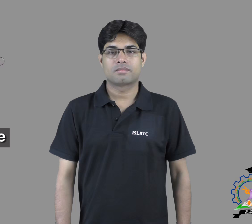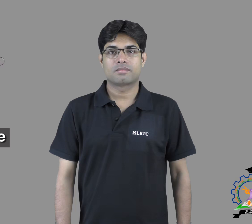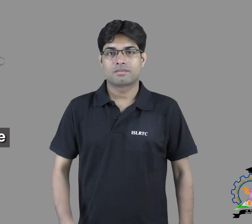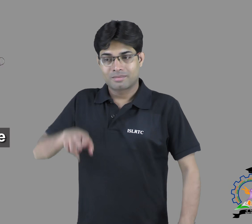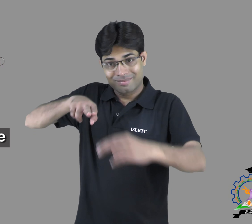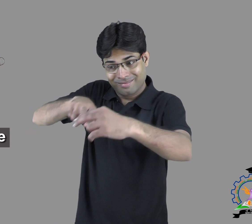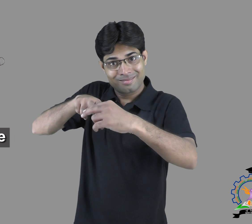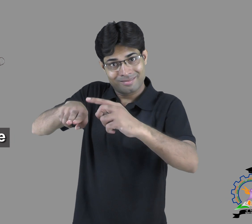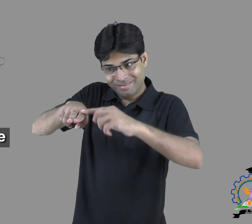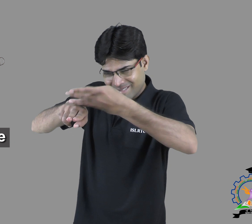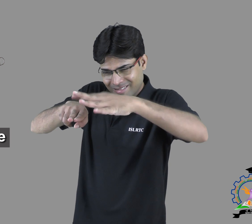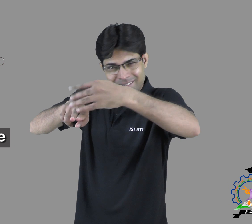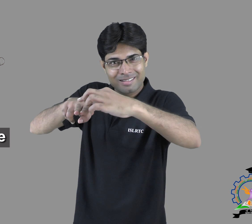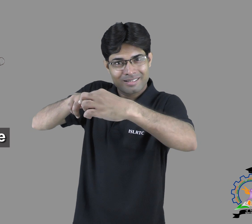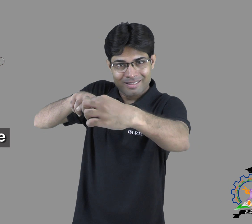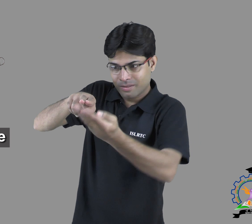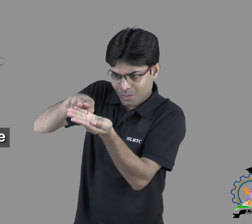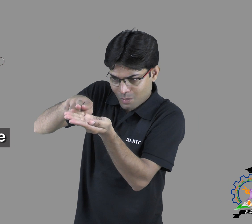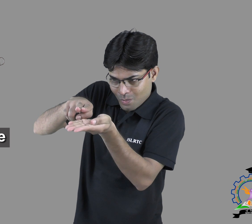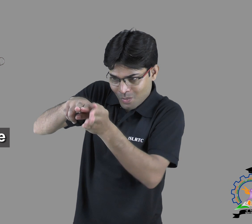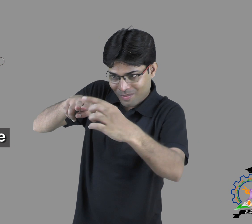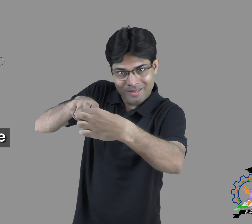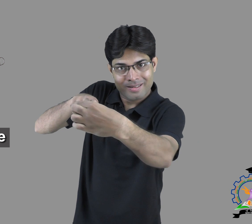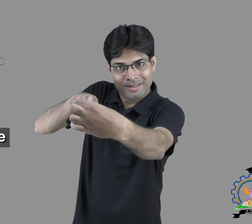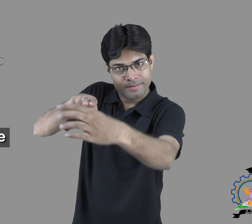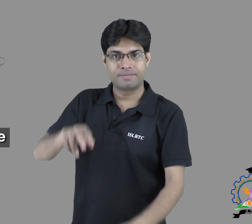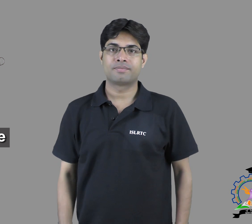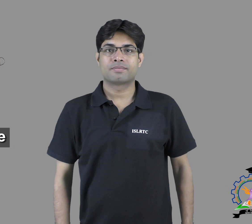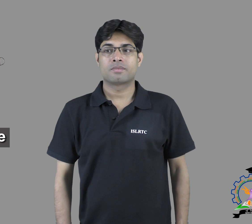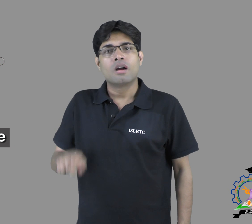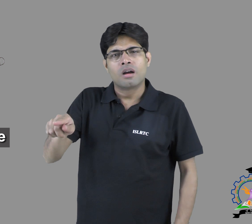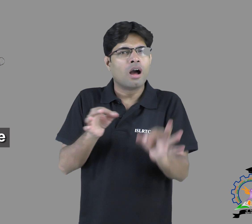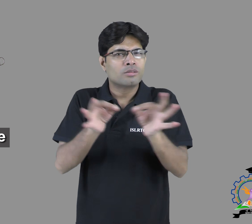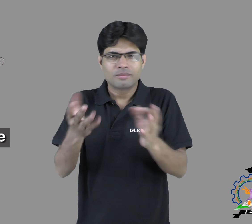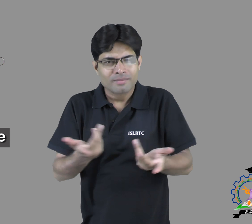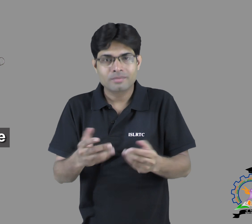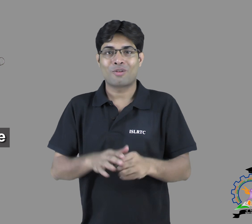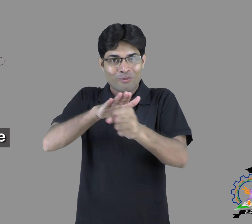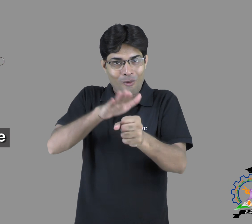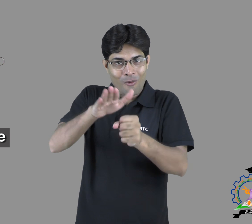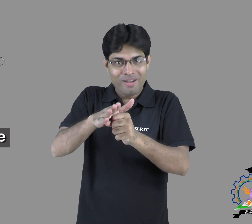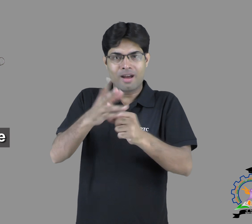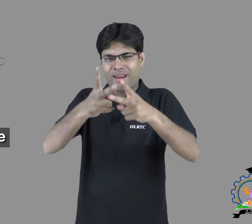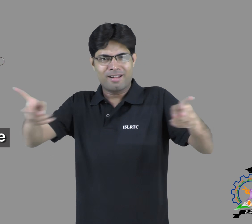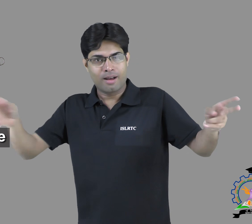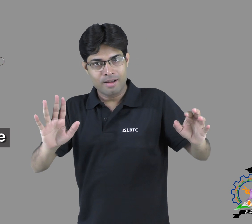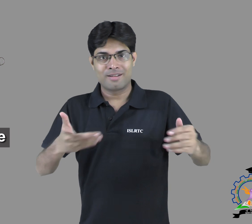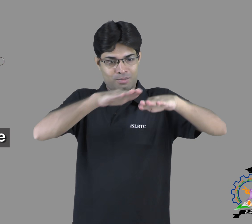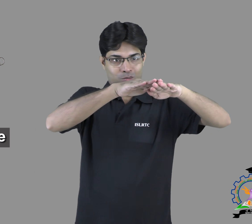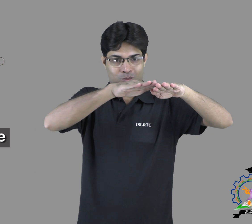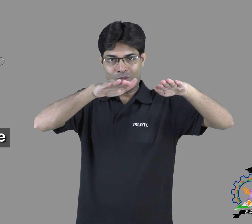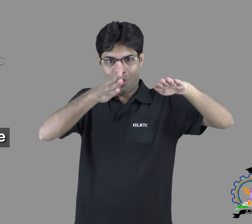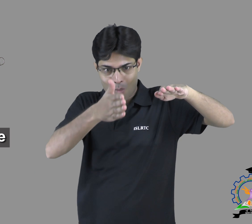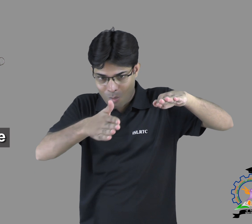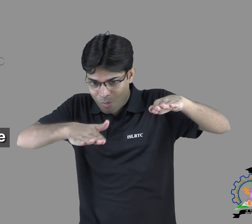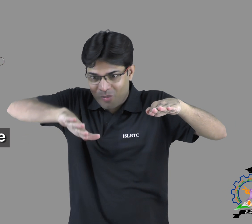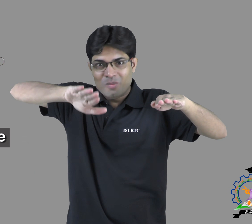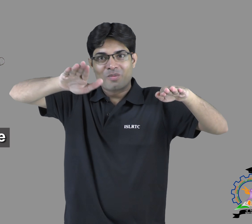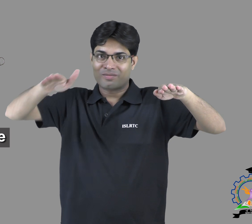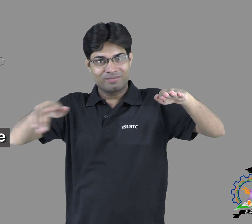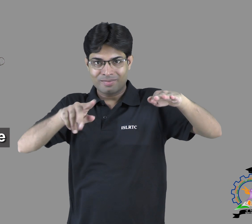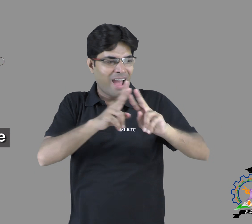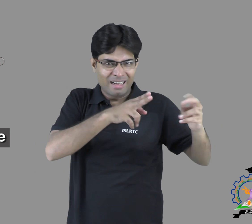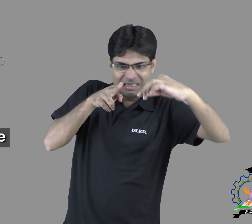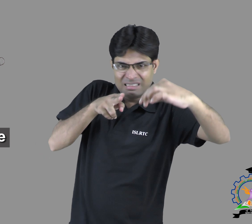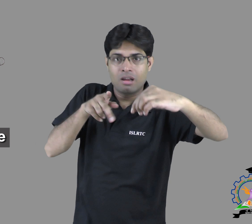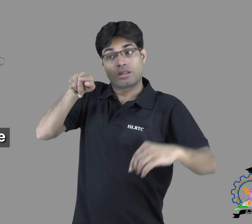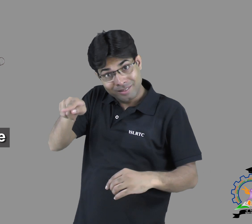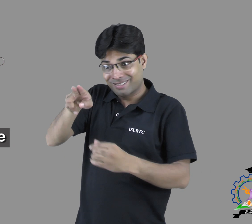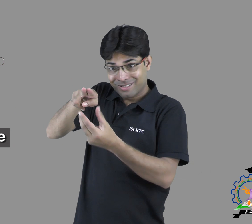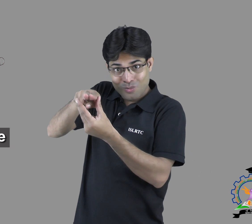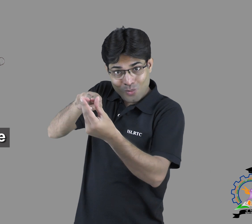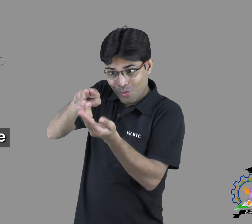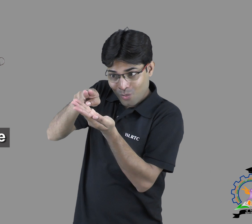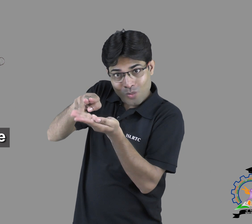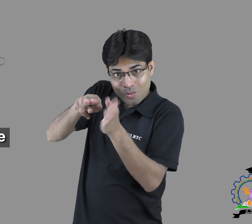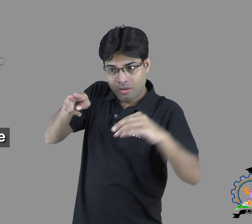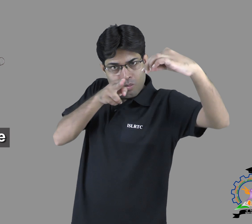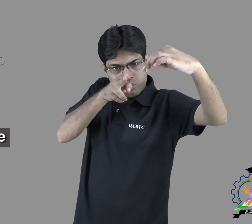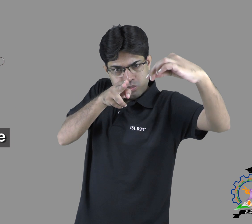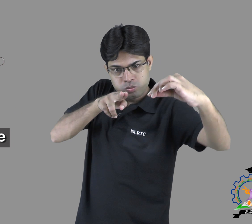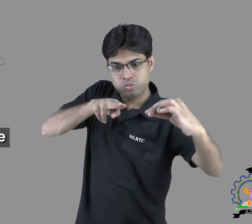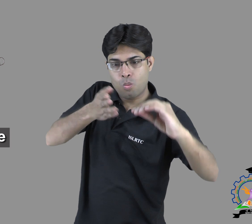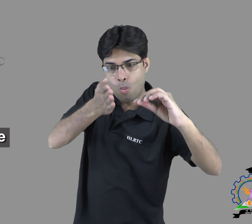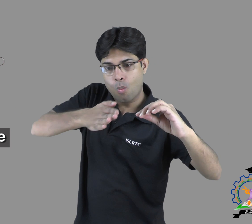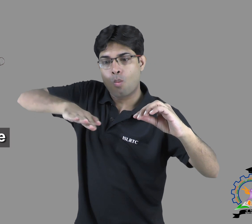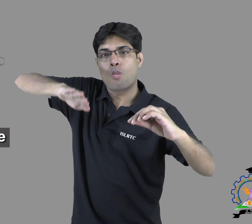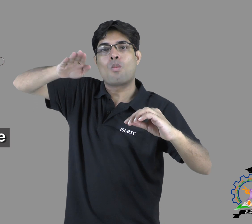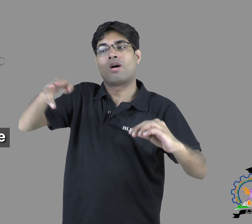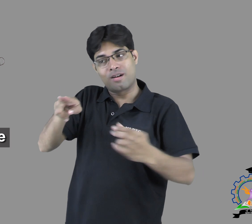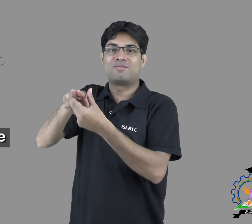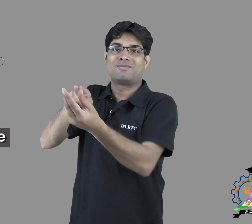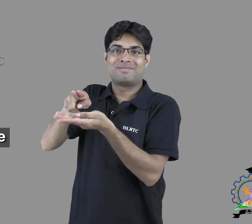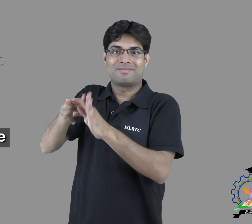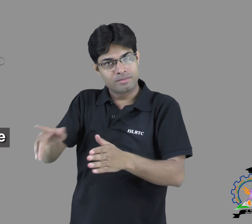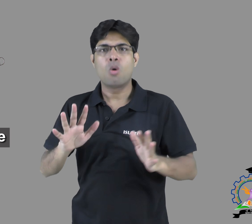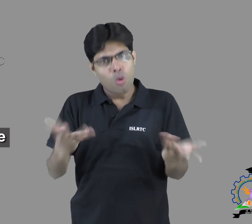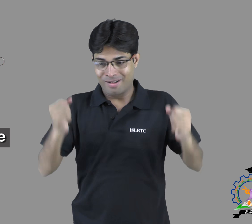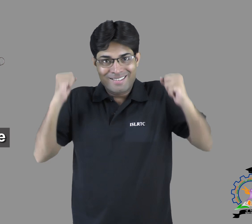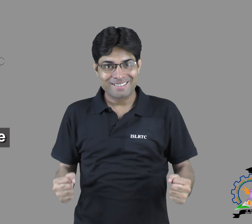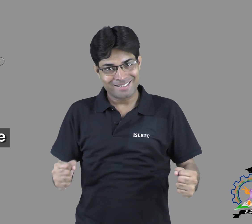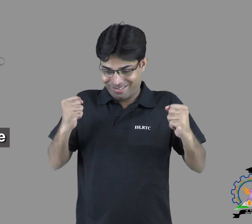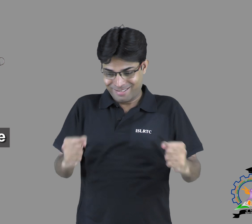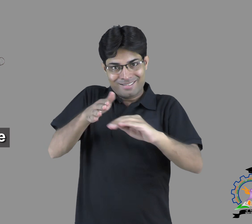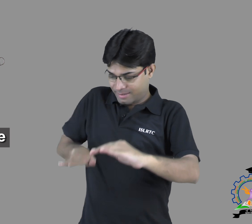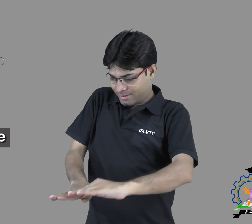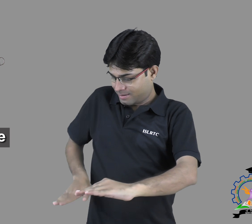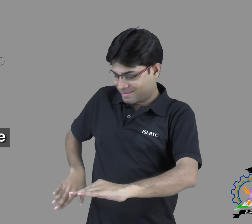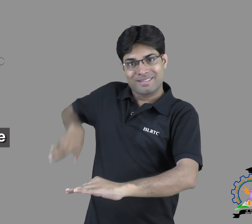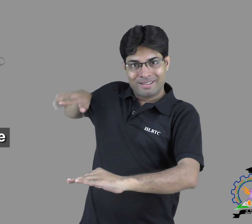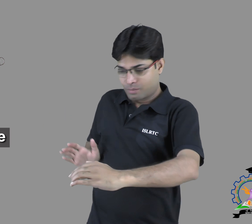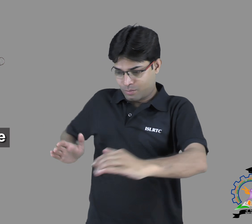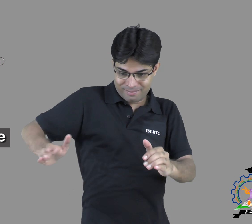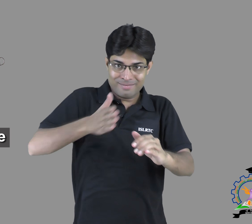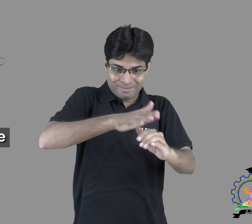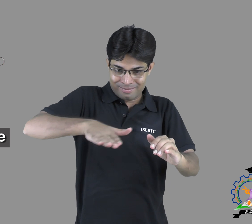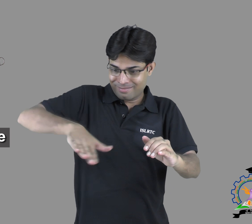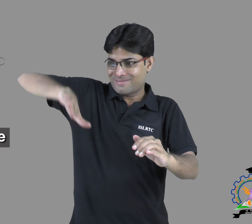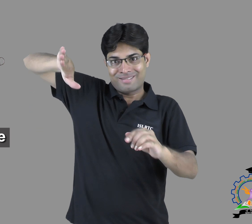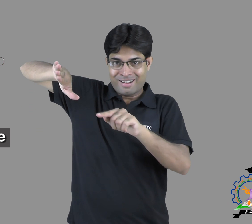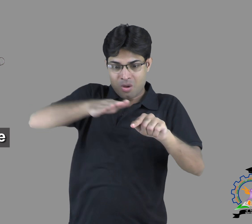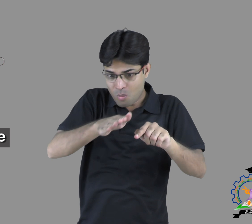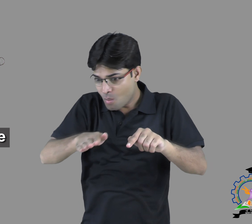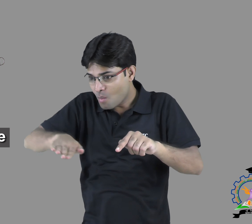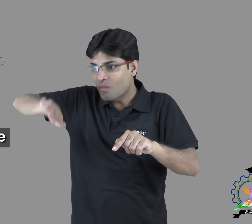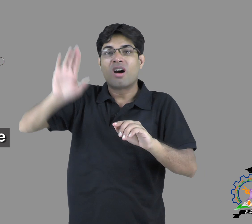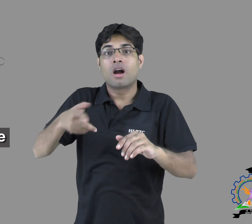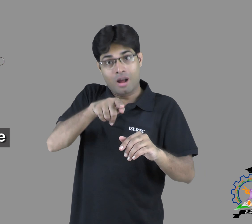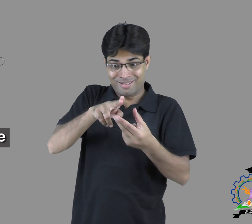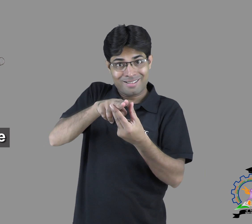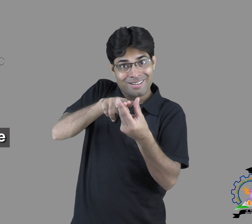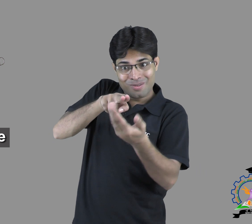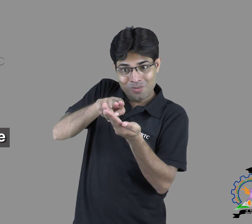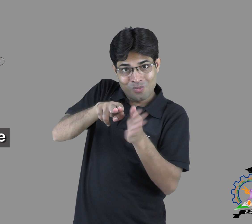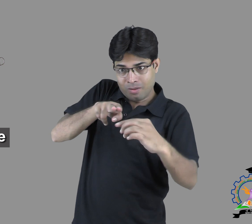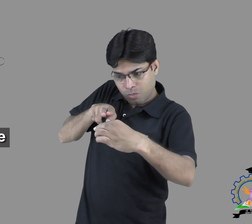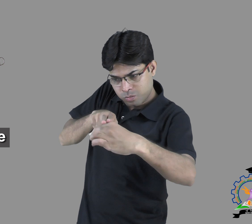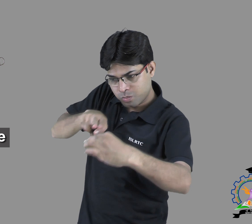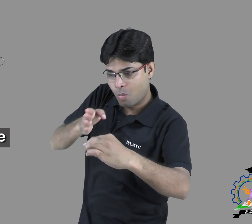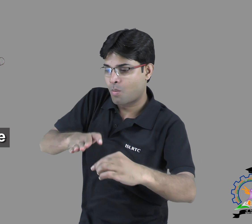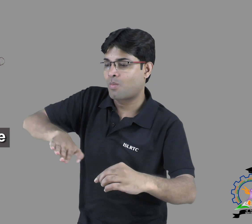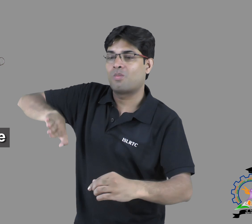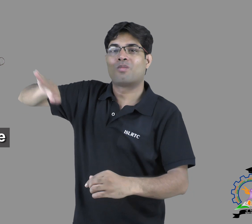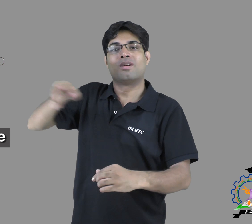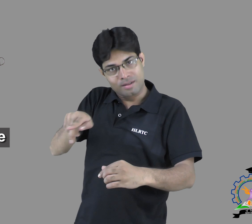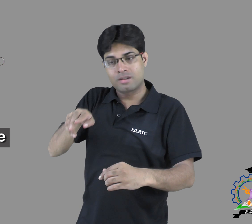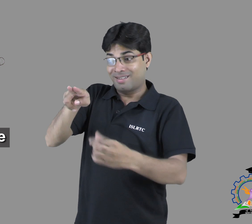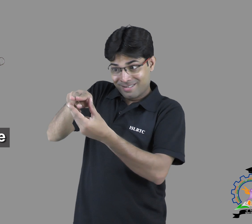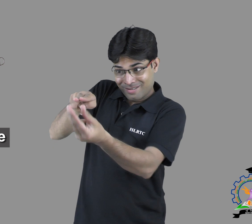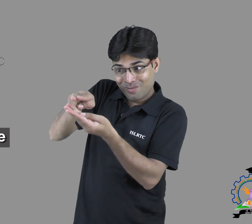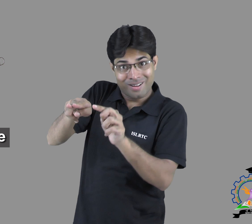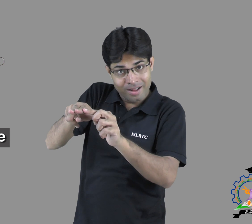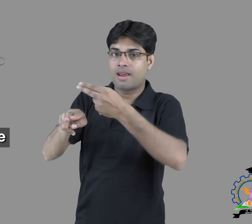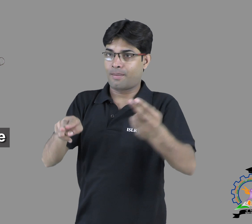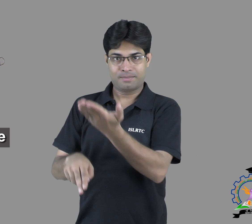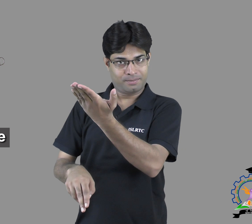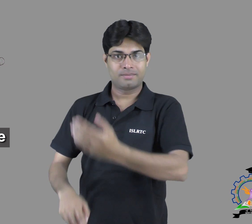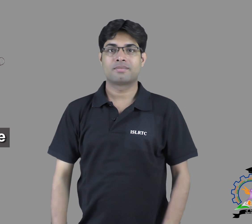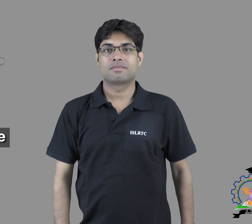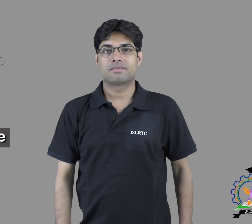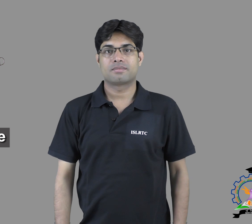Half Round File